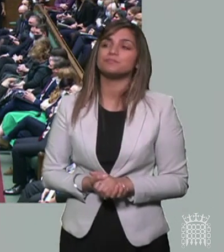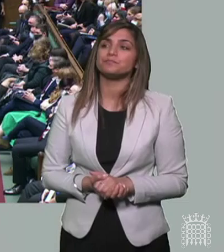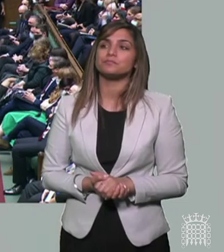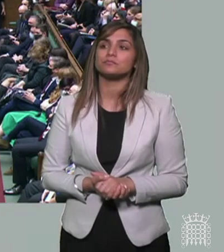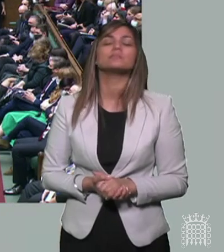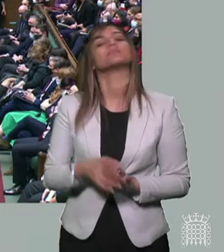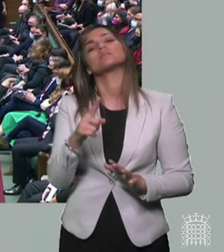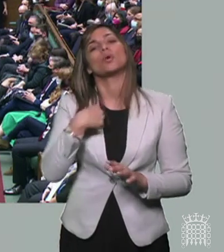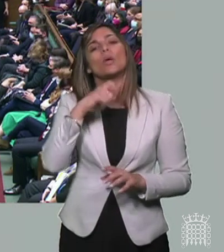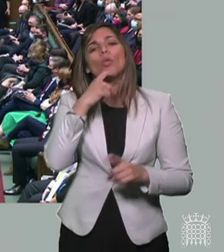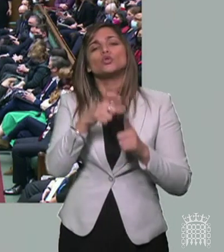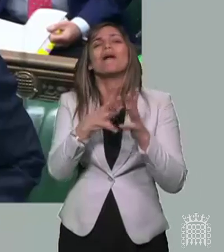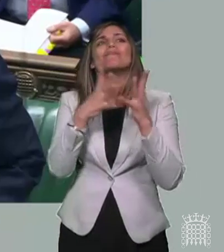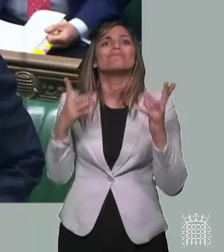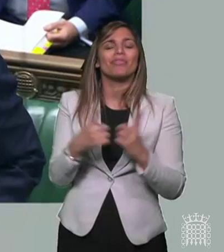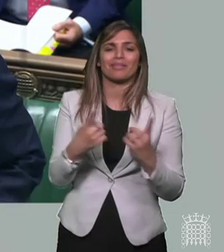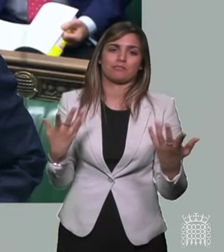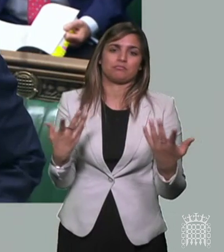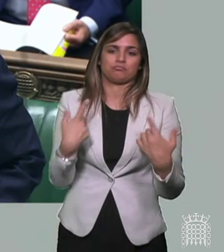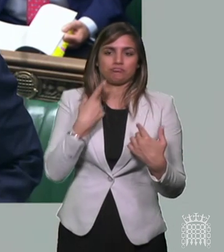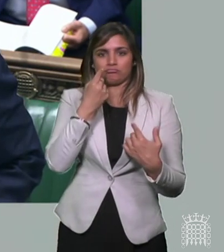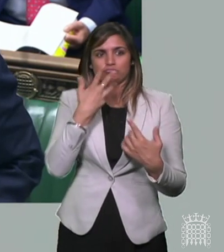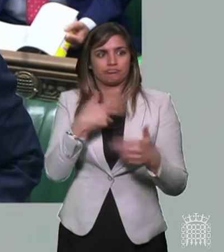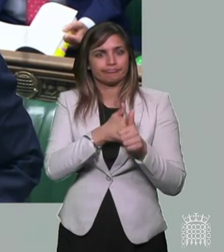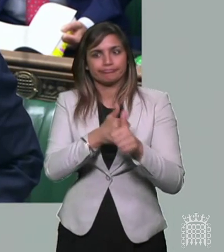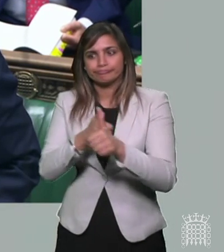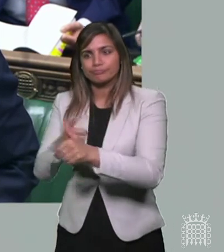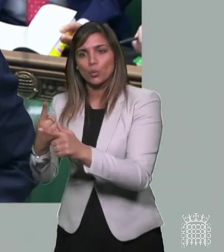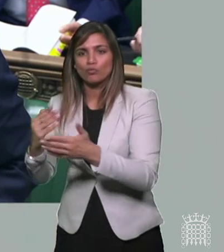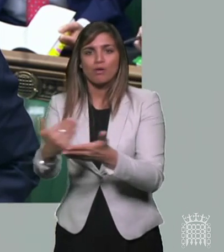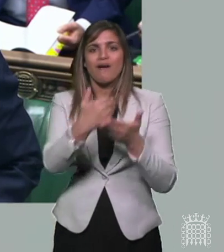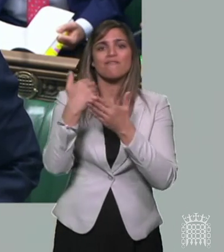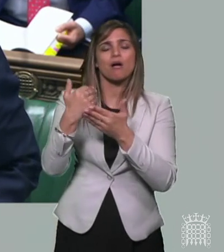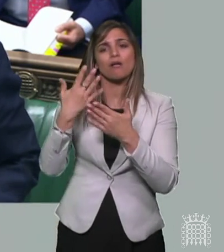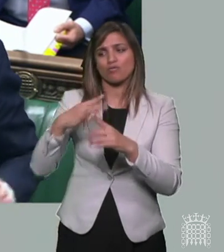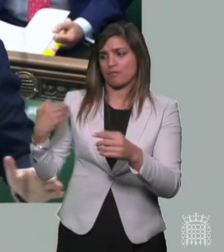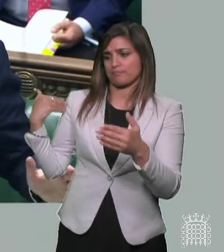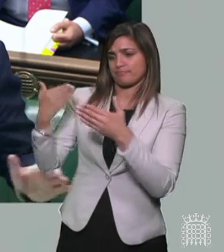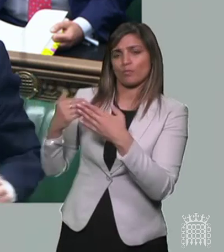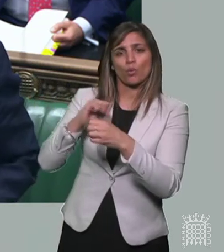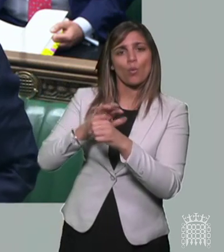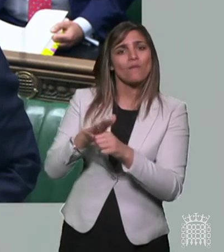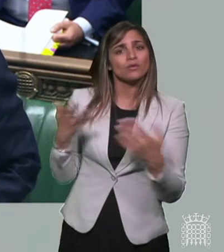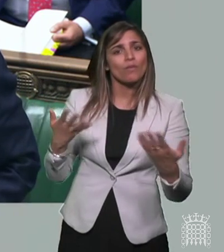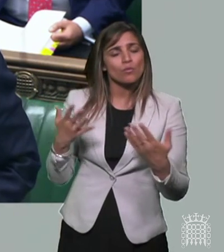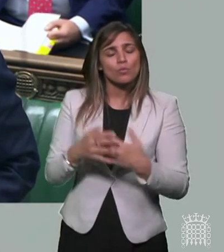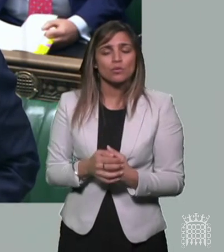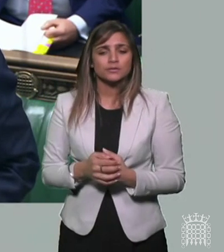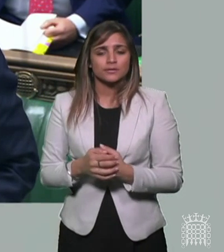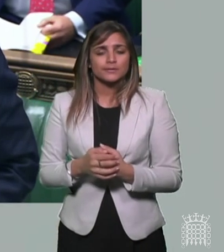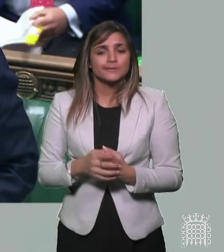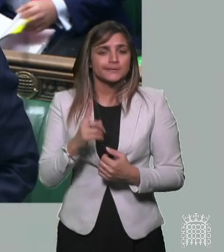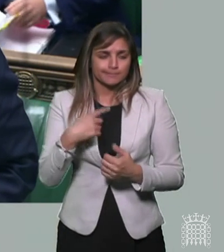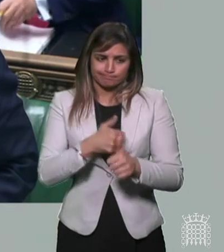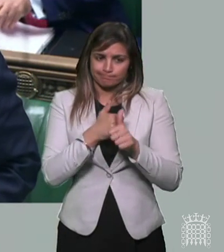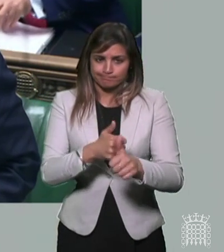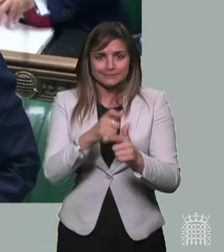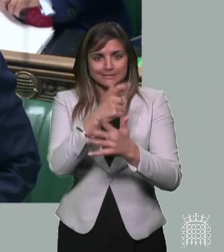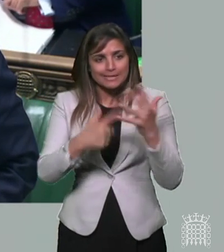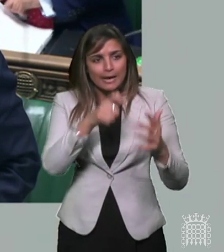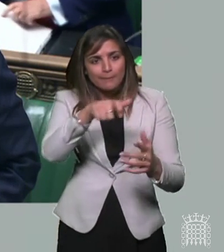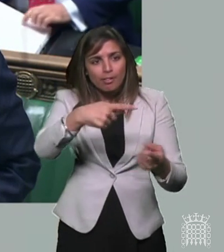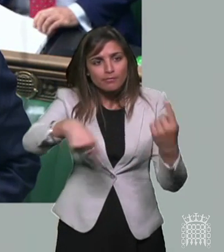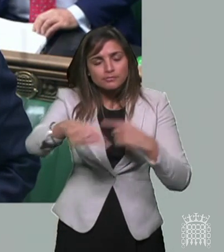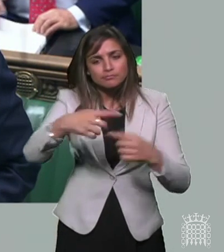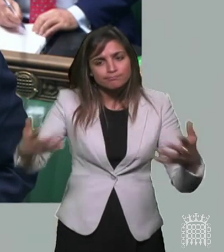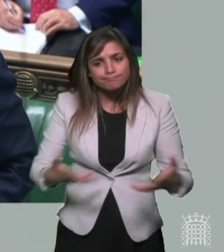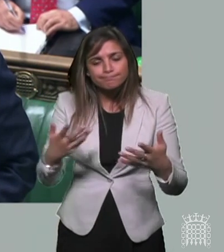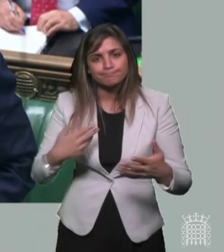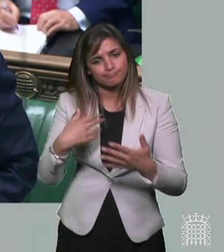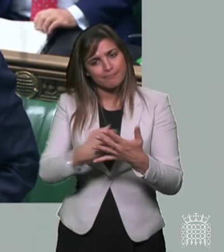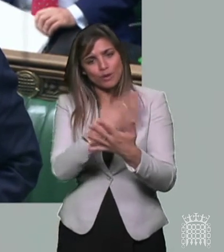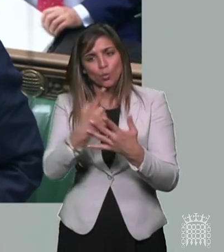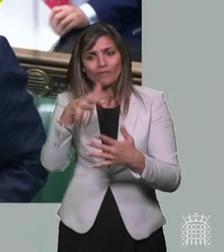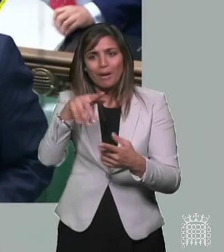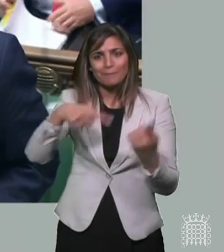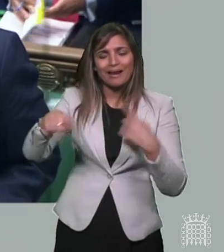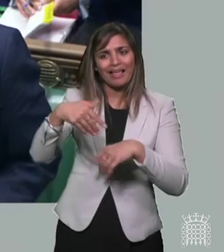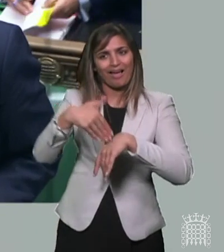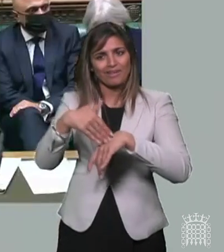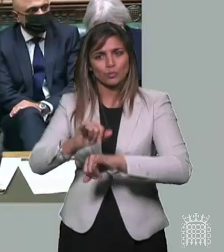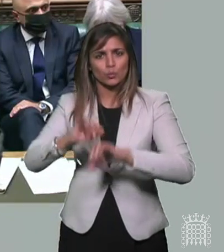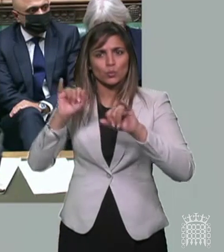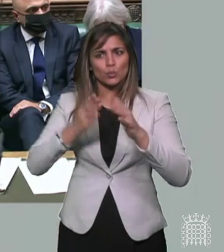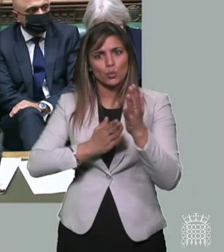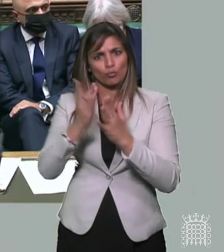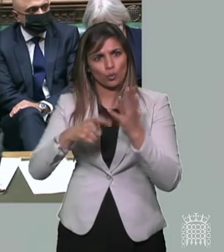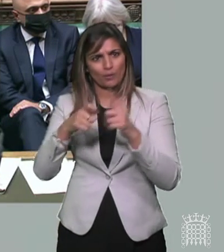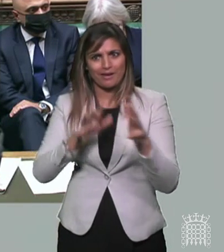We will do everything we can to support people throughout the recovery from the pandemic, we will support disabled people and we will continue to increase our support for families up and down the country.